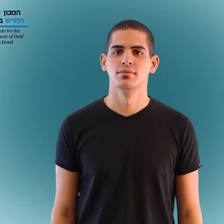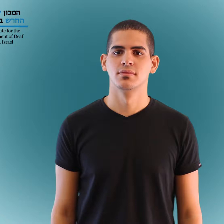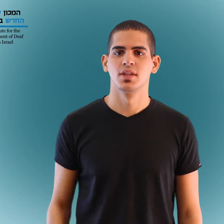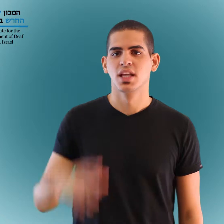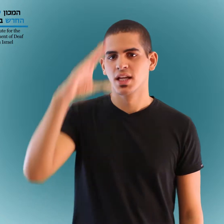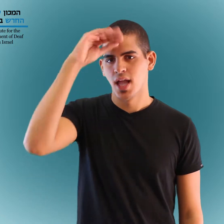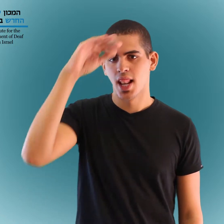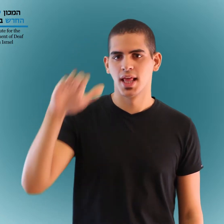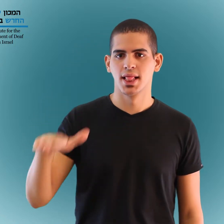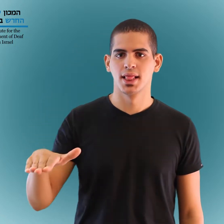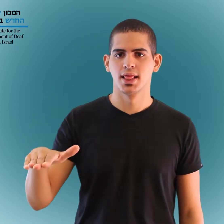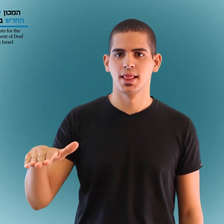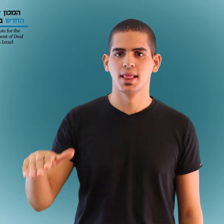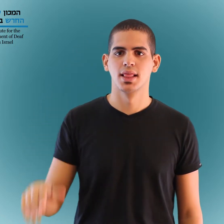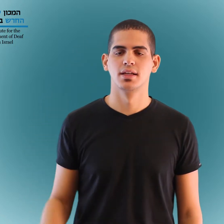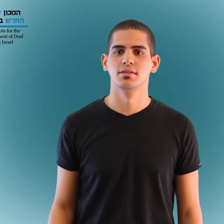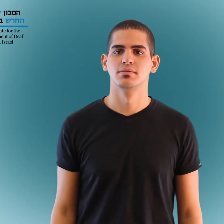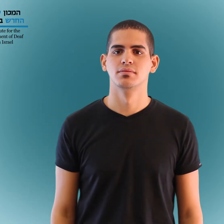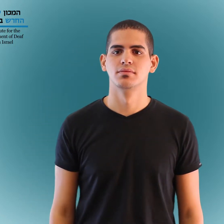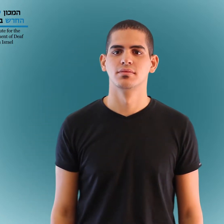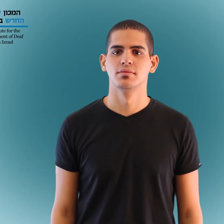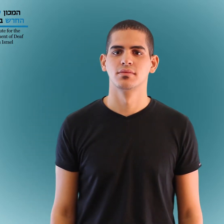ילד